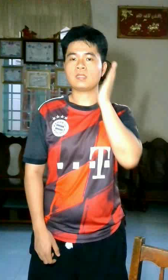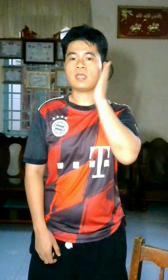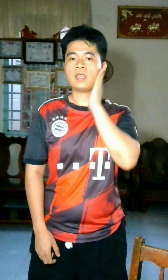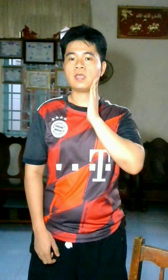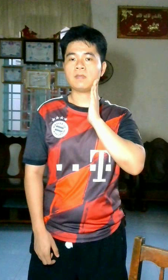dep